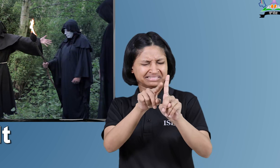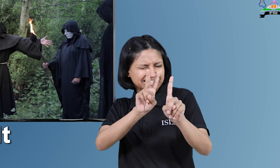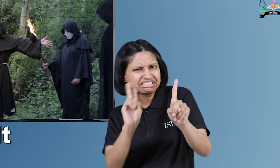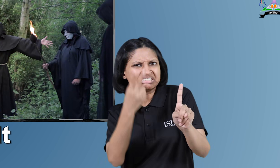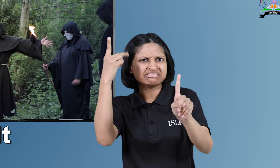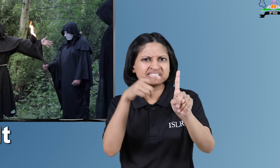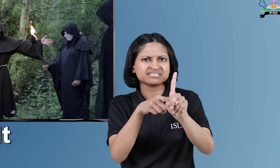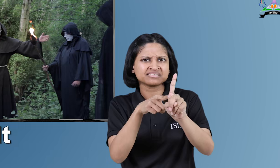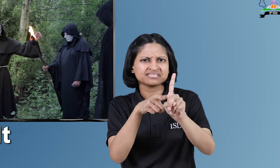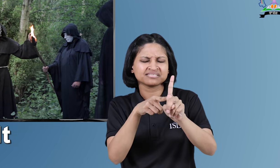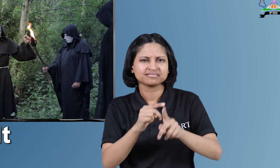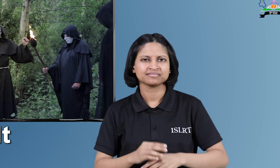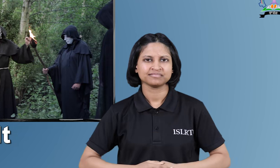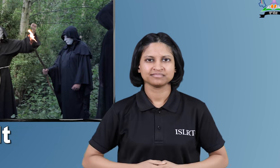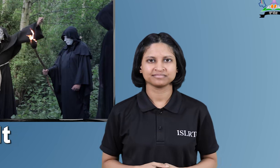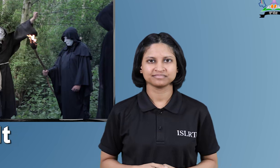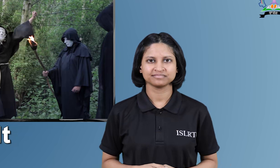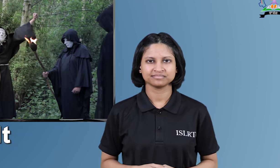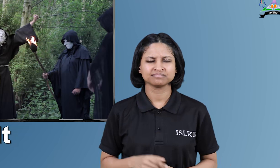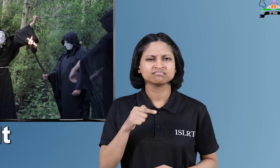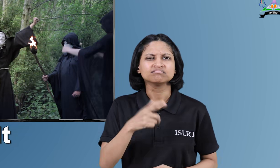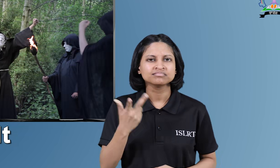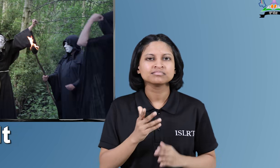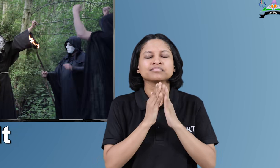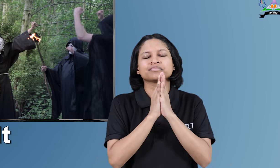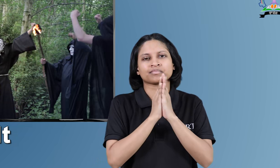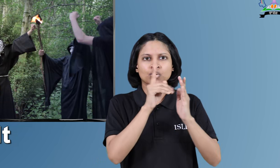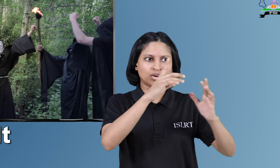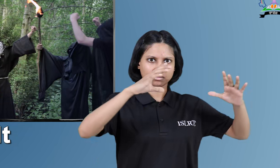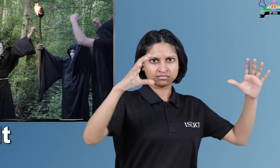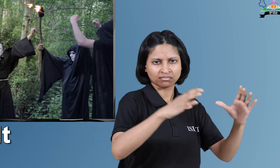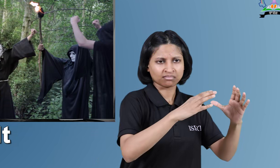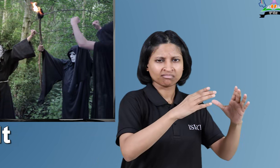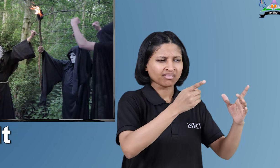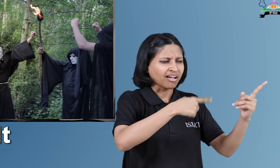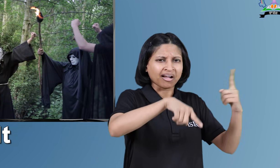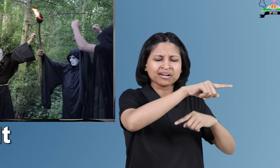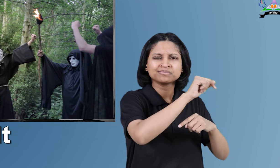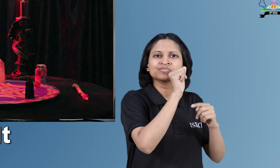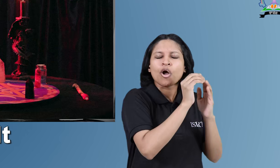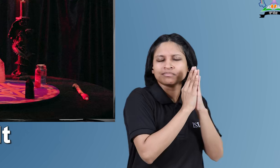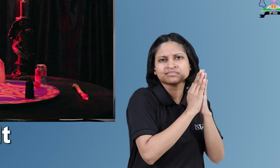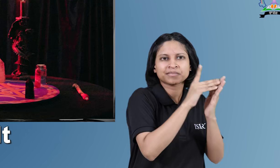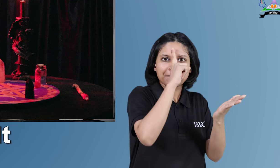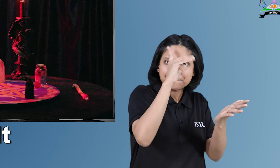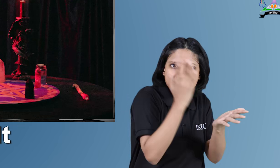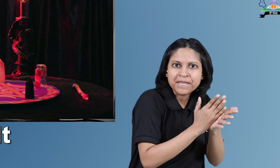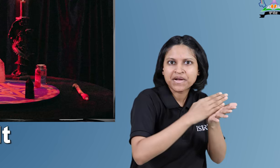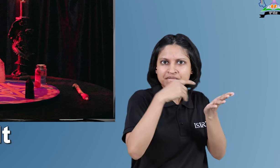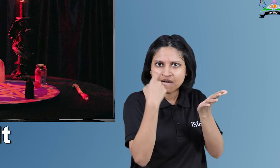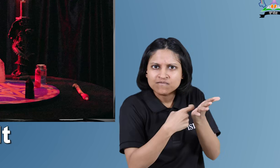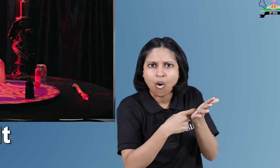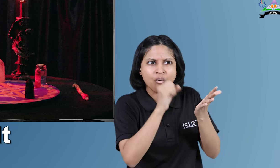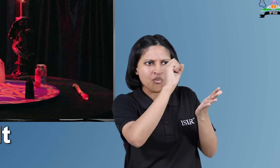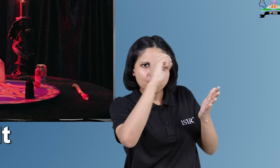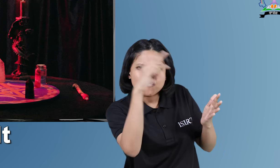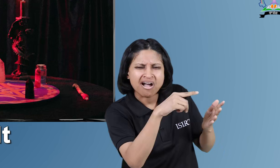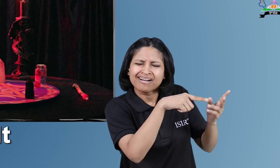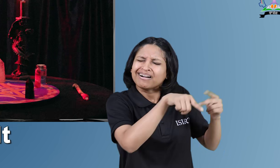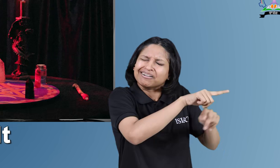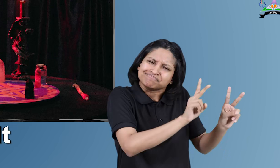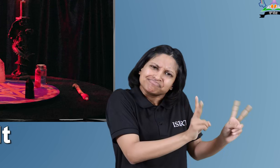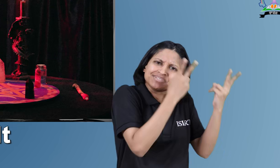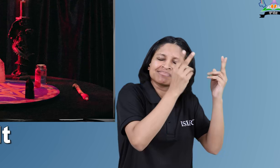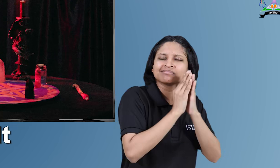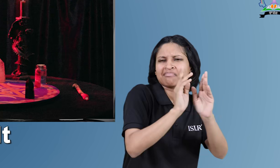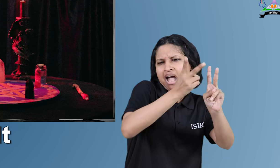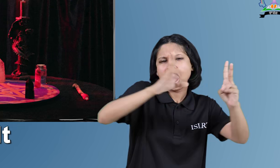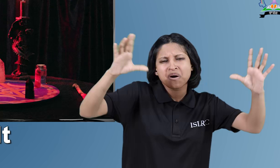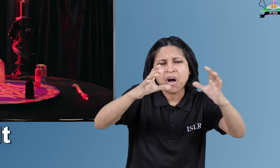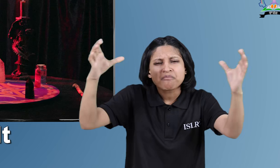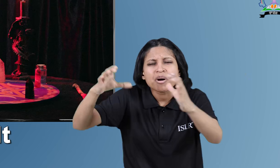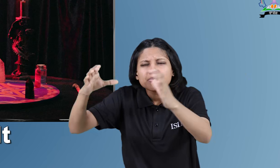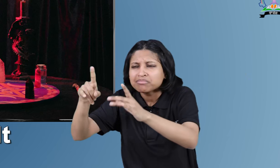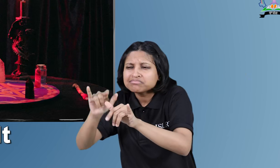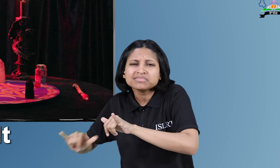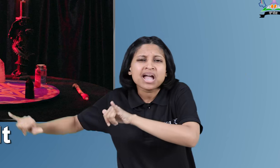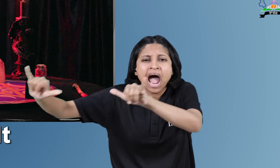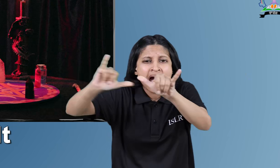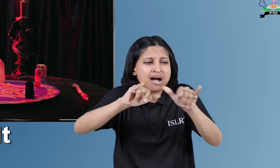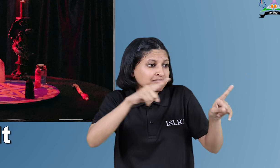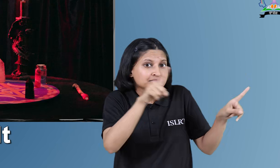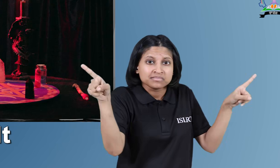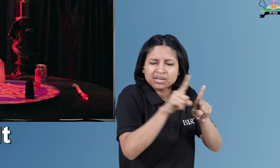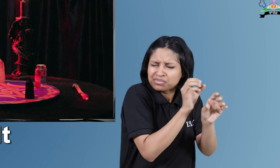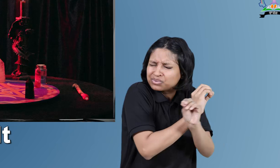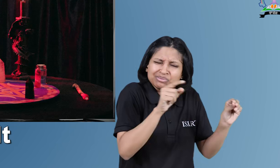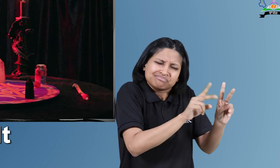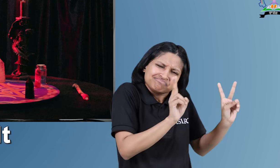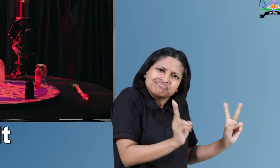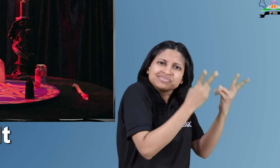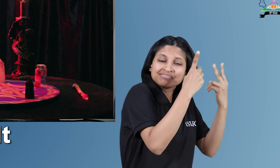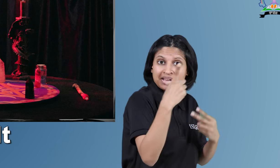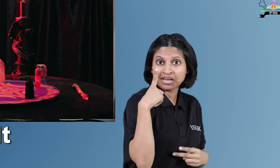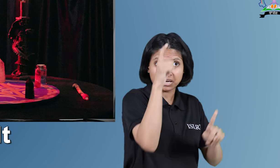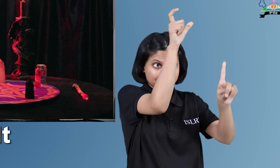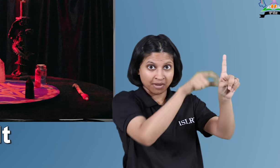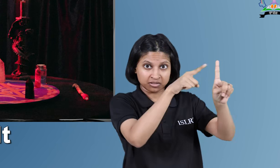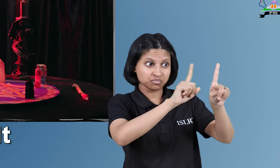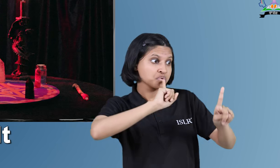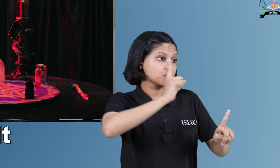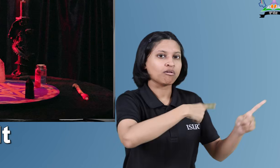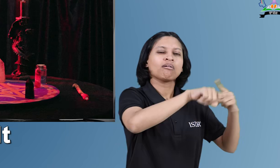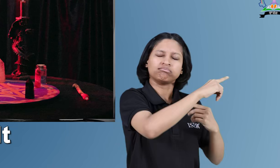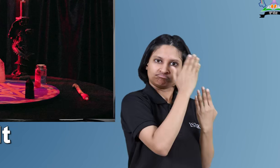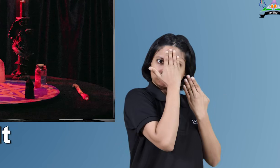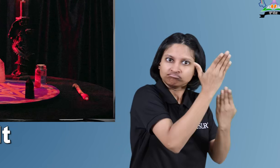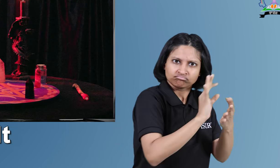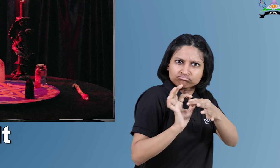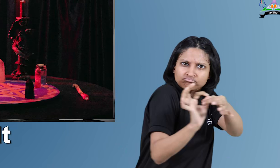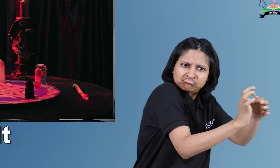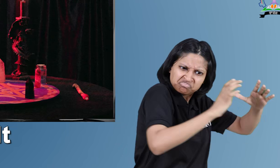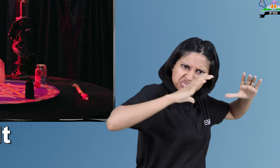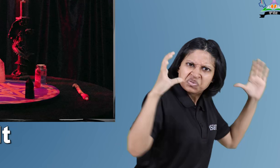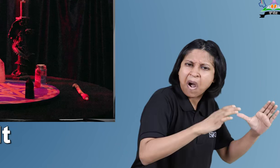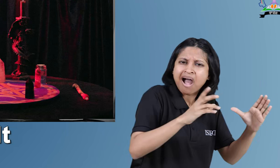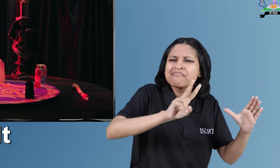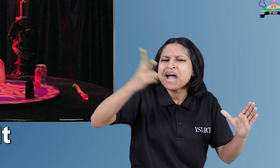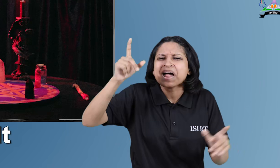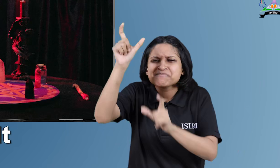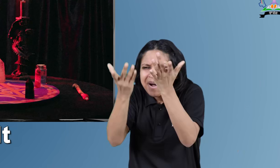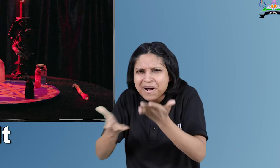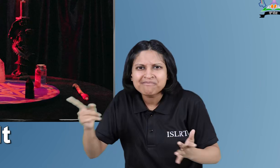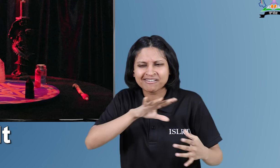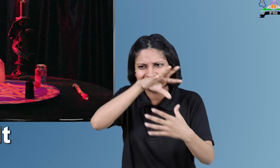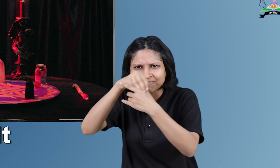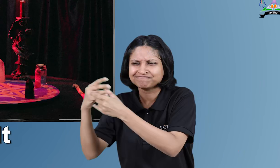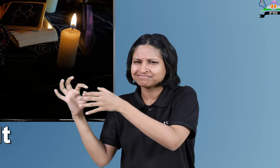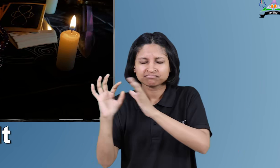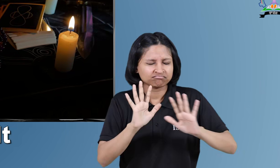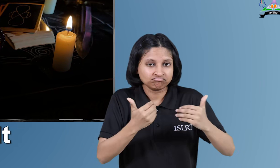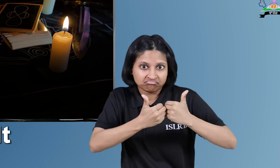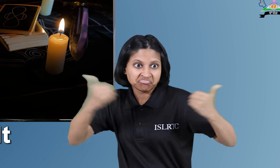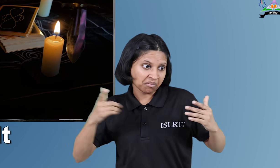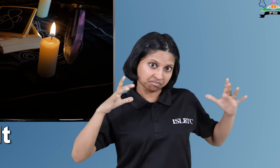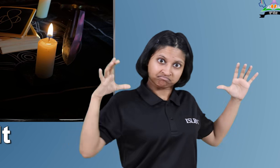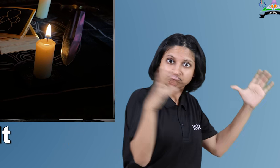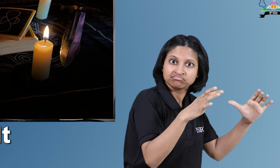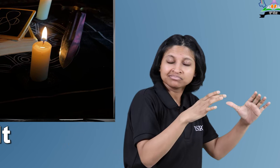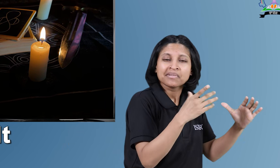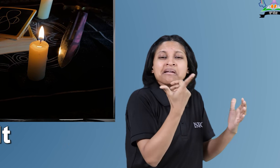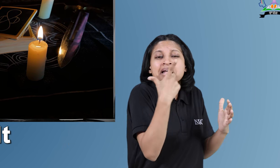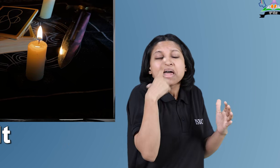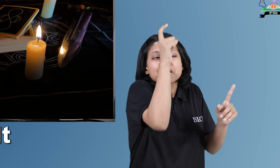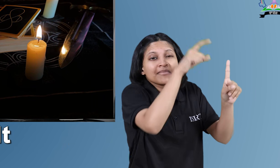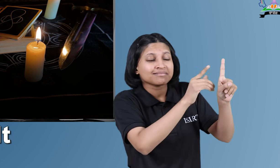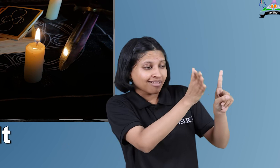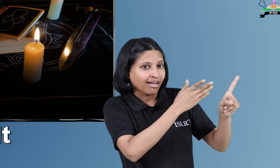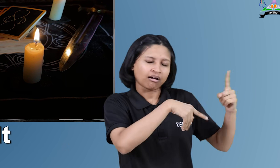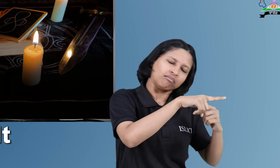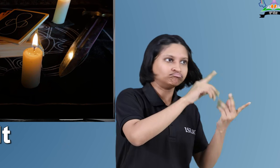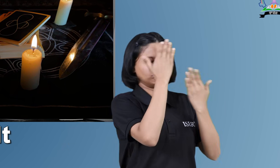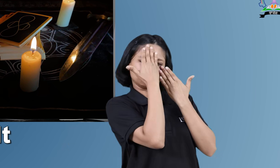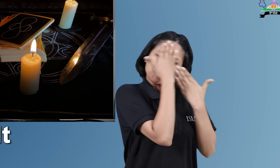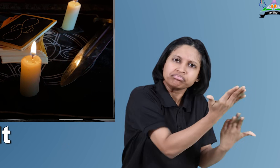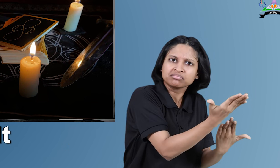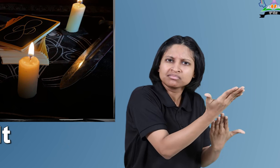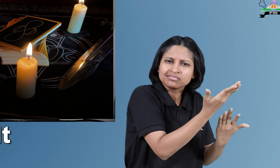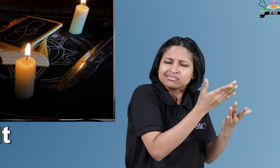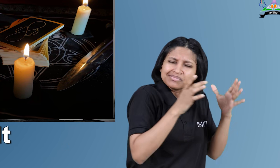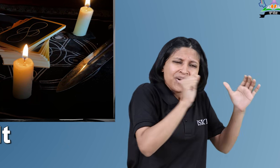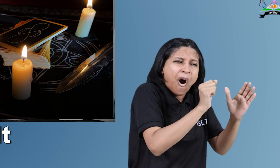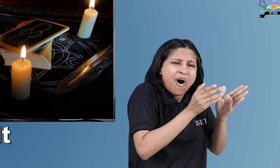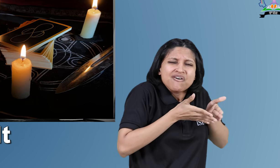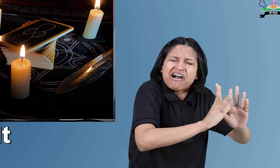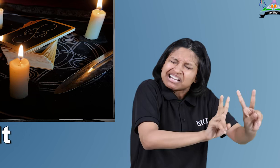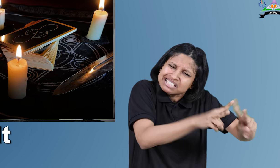Cult group defined by beliefs, rules, and opinions that are entirely distinct from those of mainstream society. Members typically obey the leader, often isolate themselves from others, and can be easily manipulated by the leader, usually adhering to their own way of life.